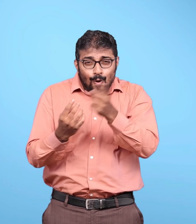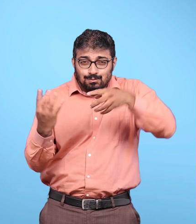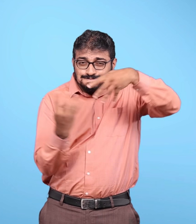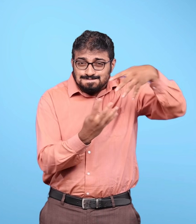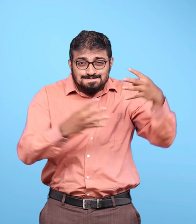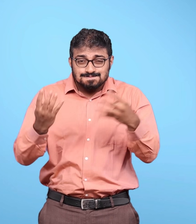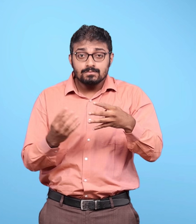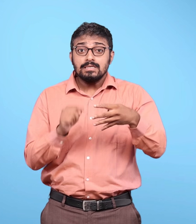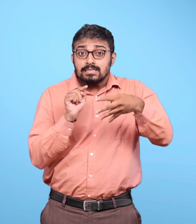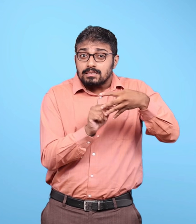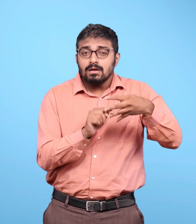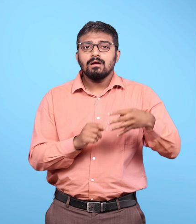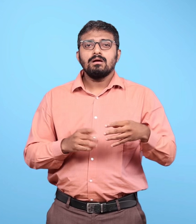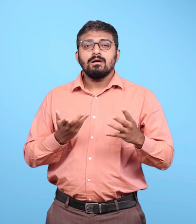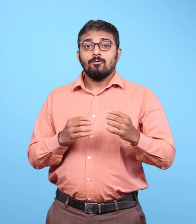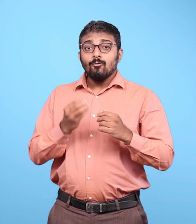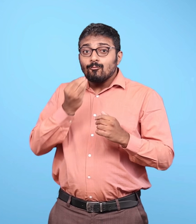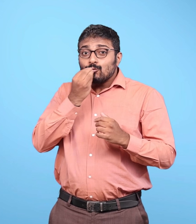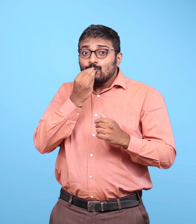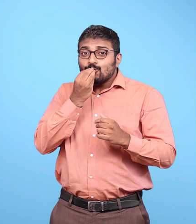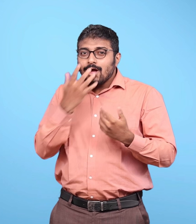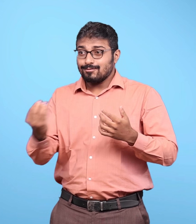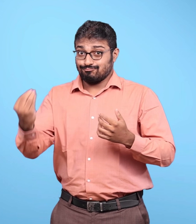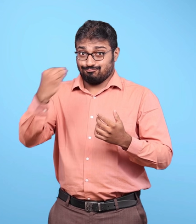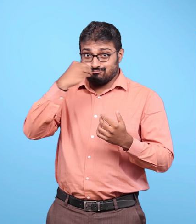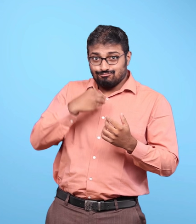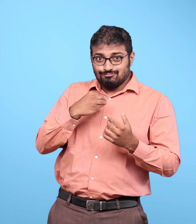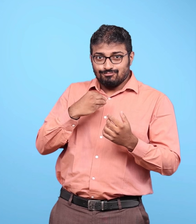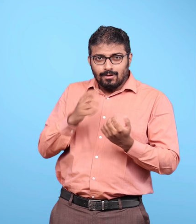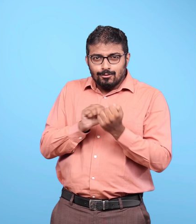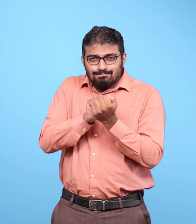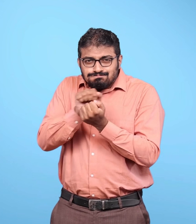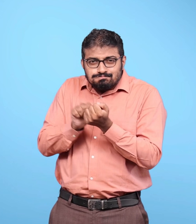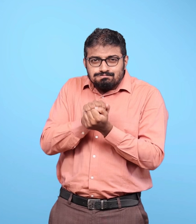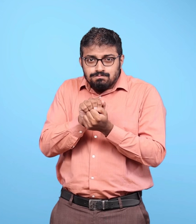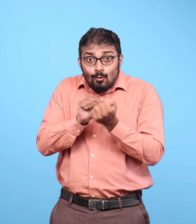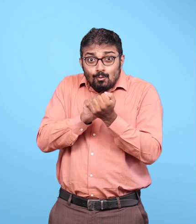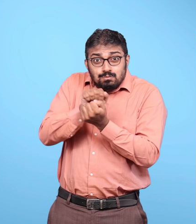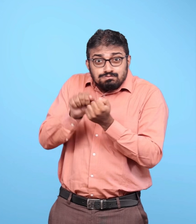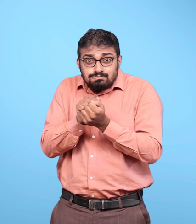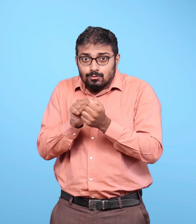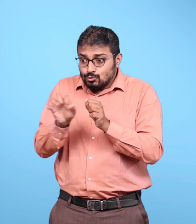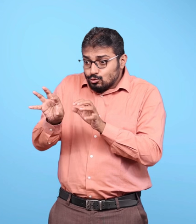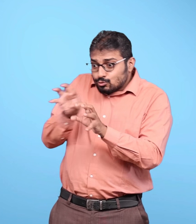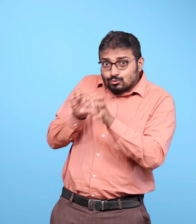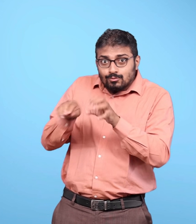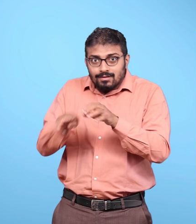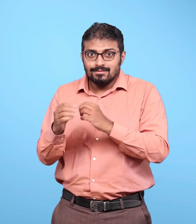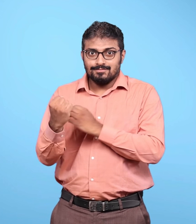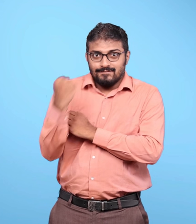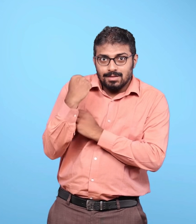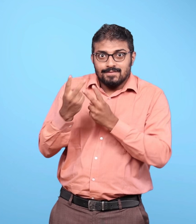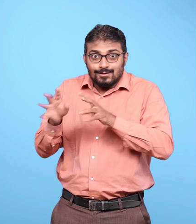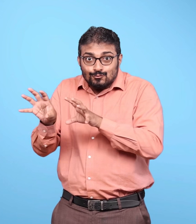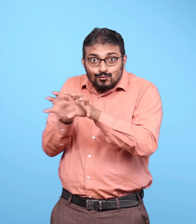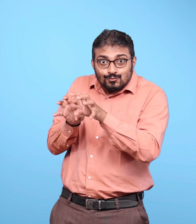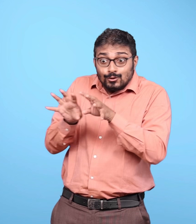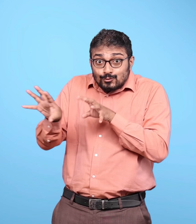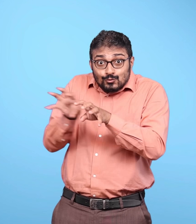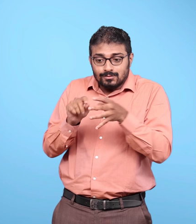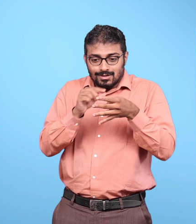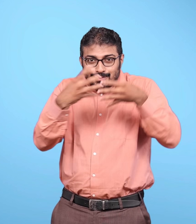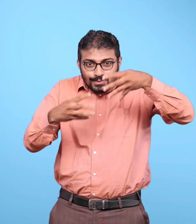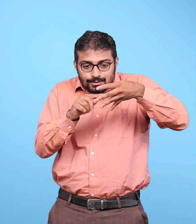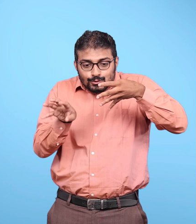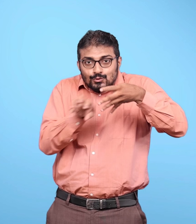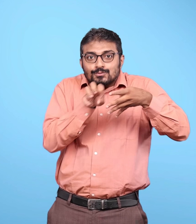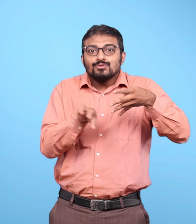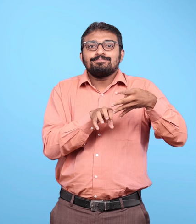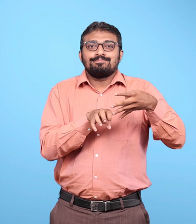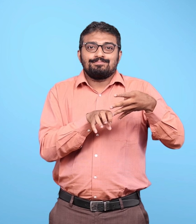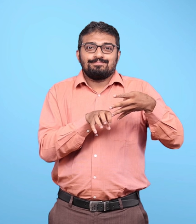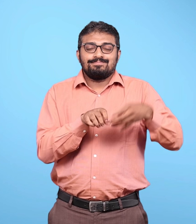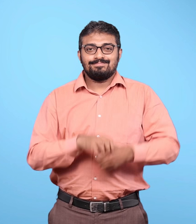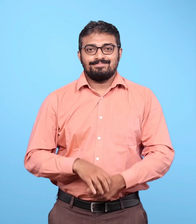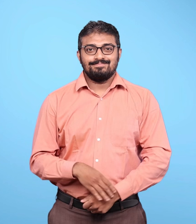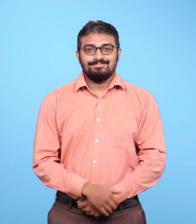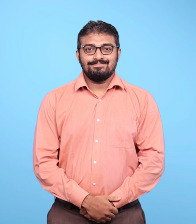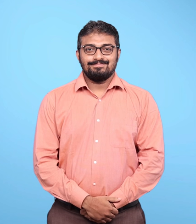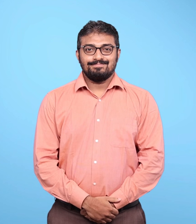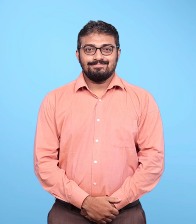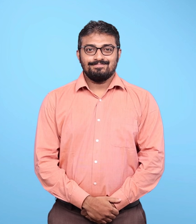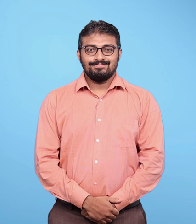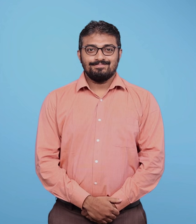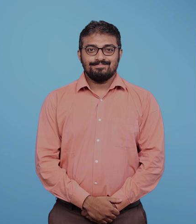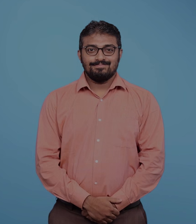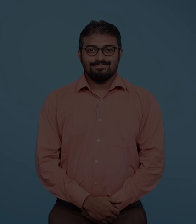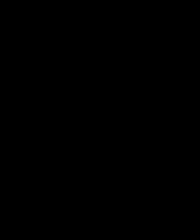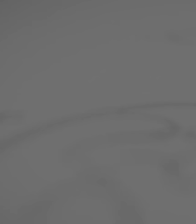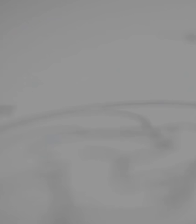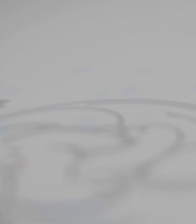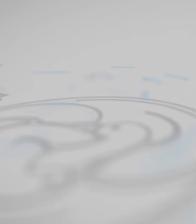and small blood vessels close to its surface The surface of the villi absorbs the digested food materials.